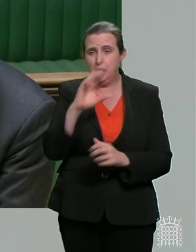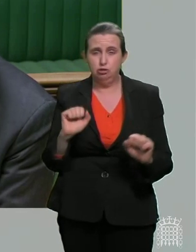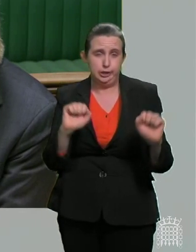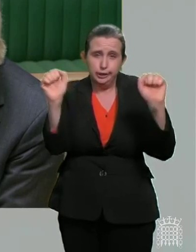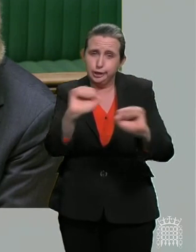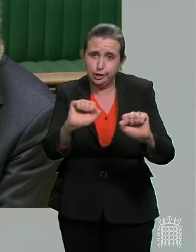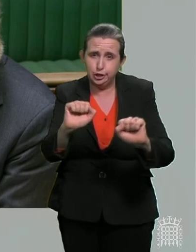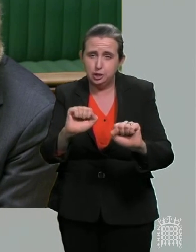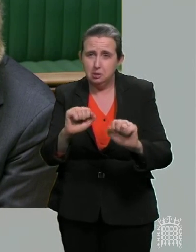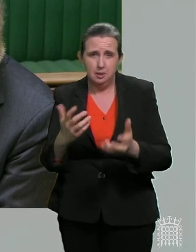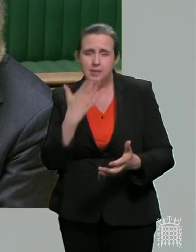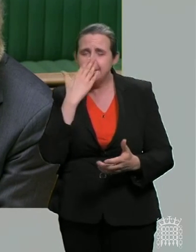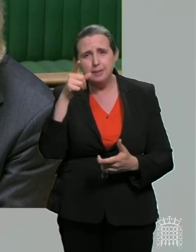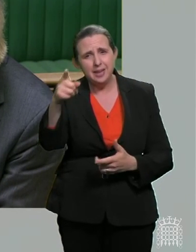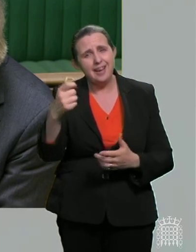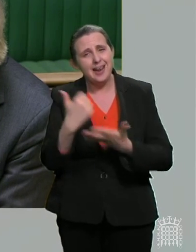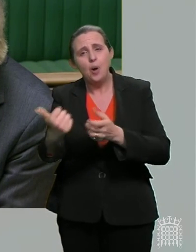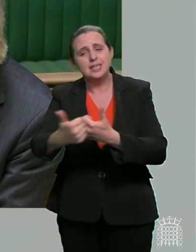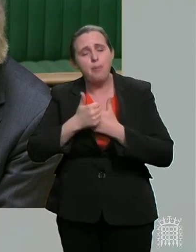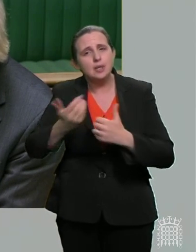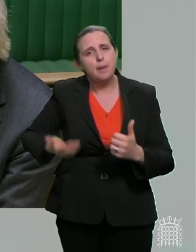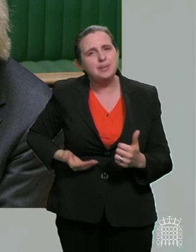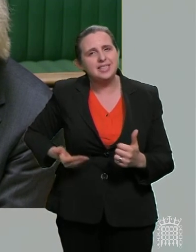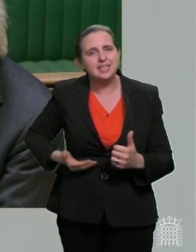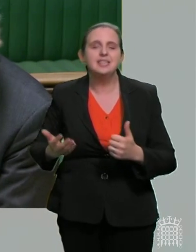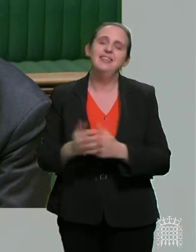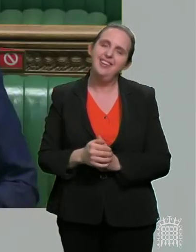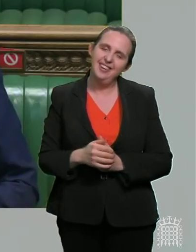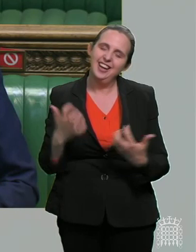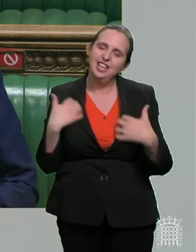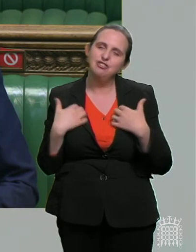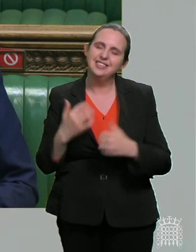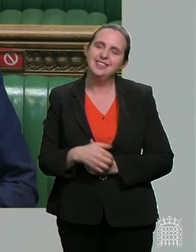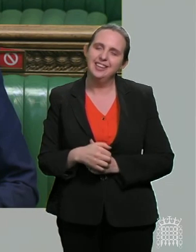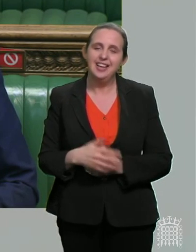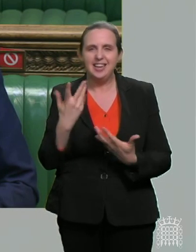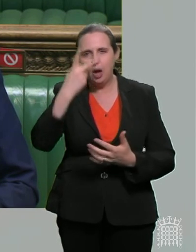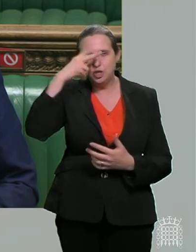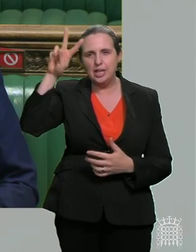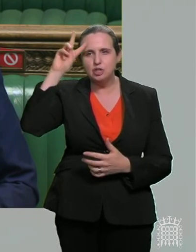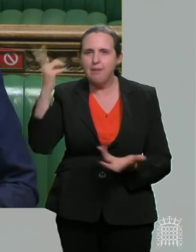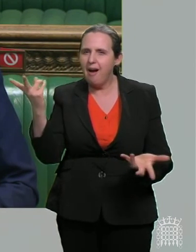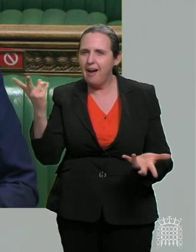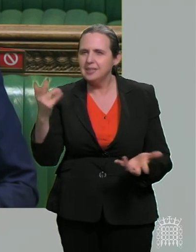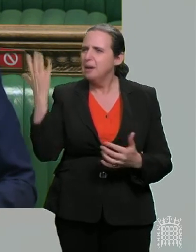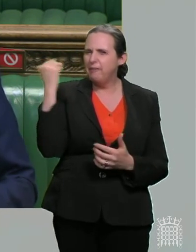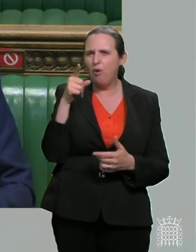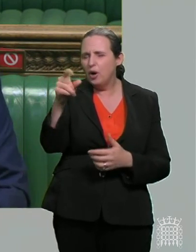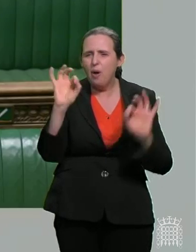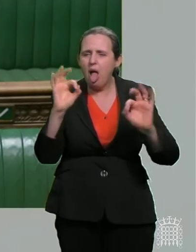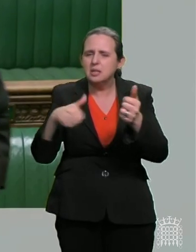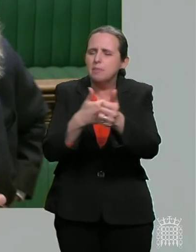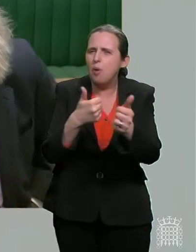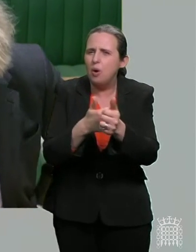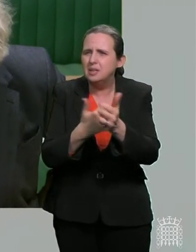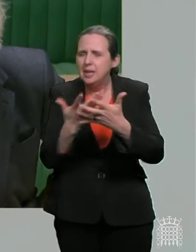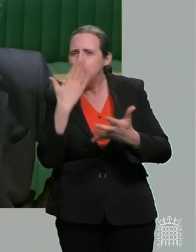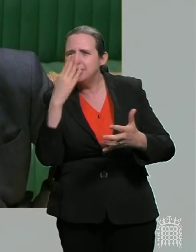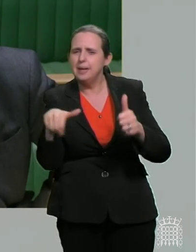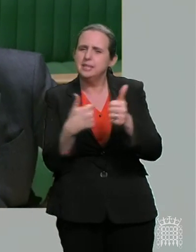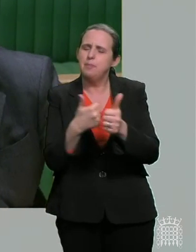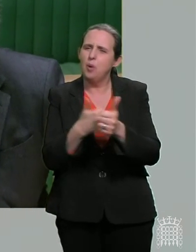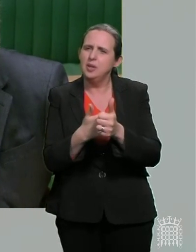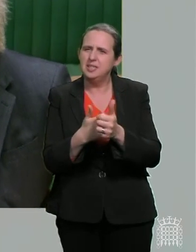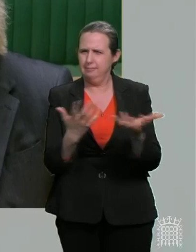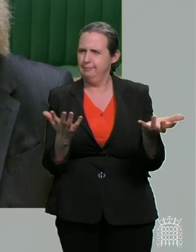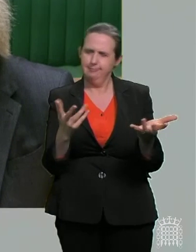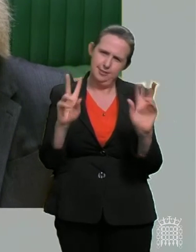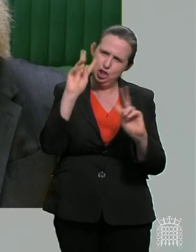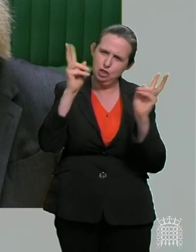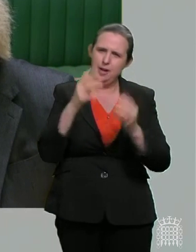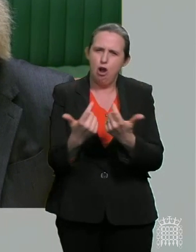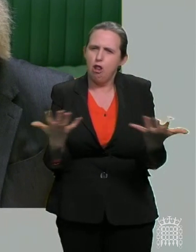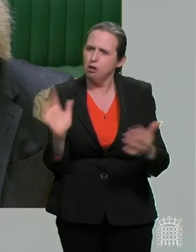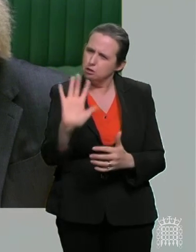I am delighted that the right honourable and learned Gentleman is now supporting business—not a policy for which he was famous before—in his latest stunt of bandwagoneering.